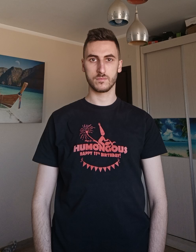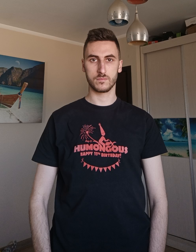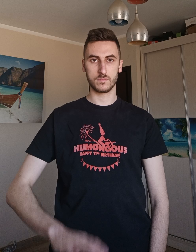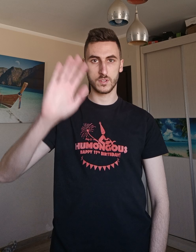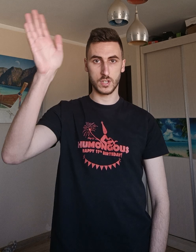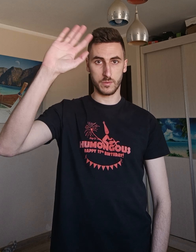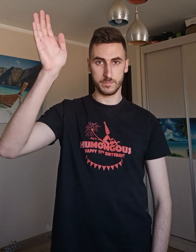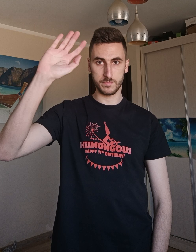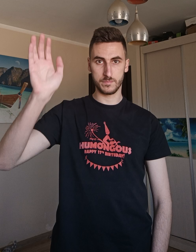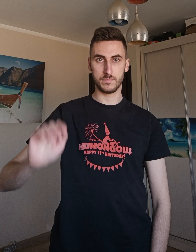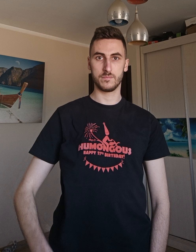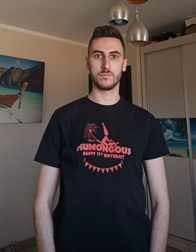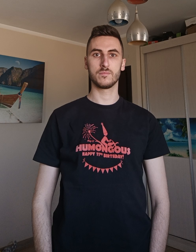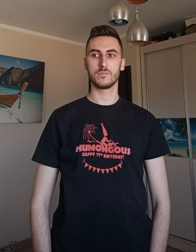שלום